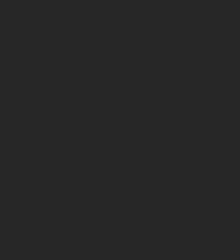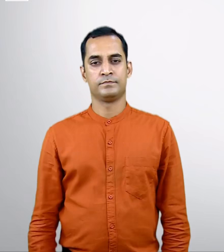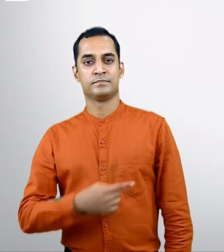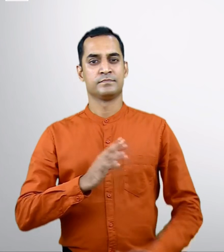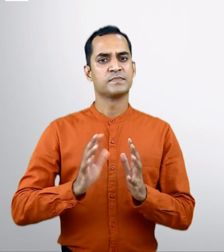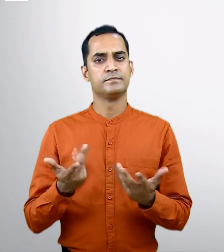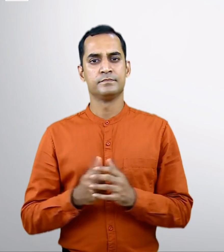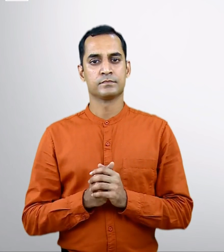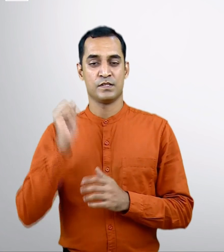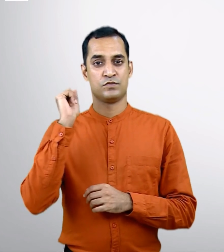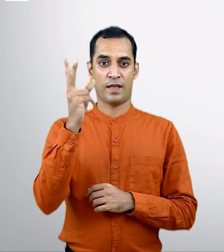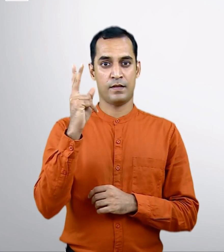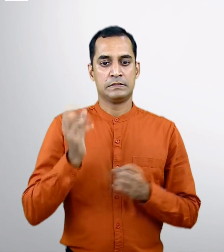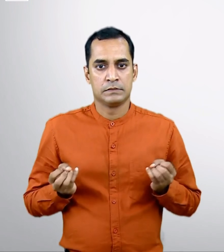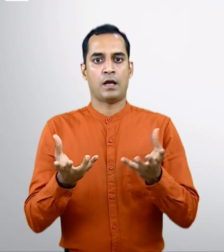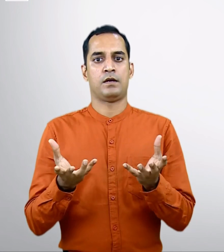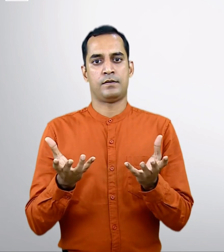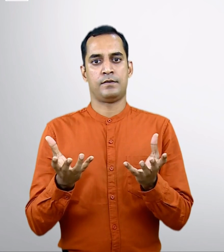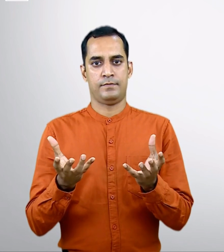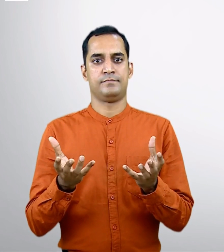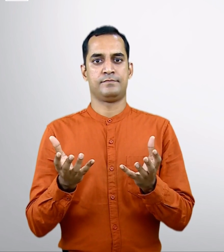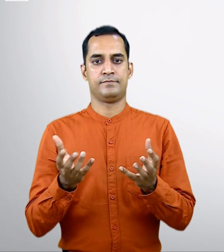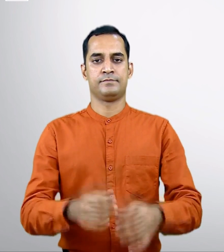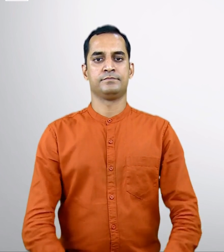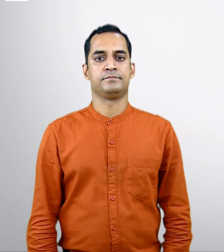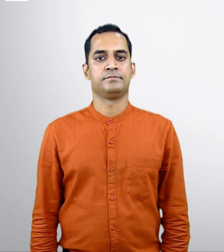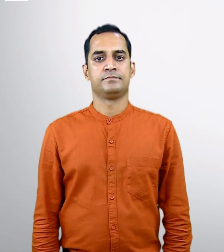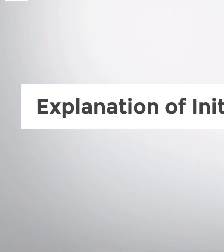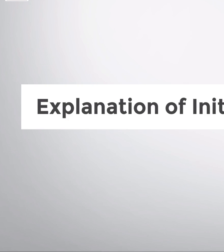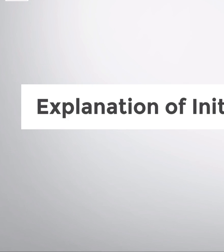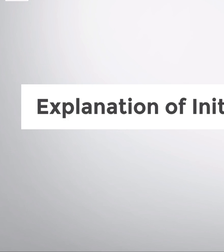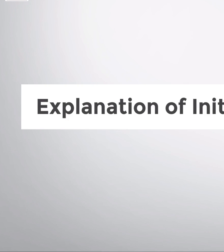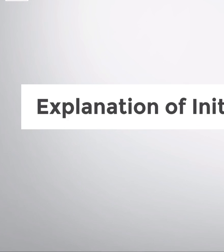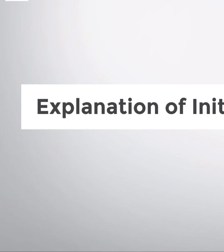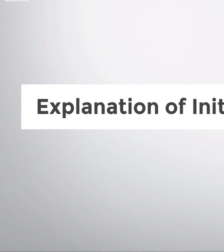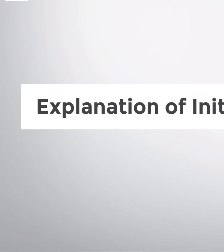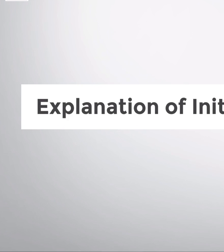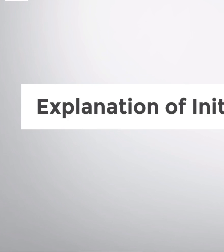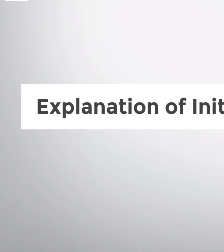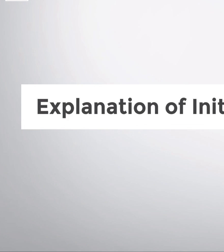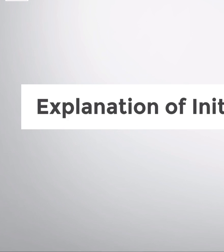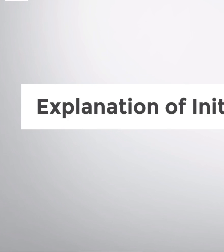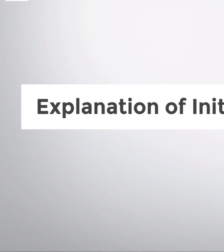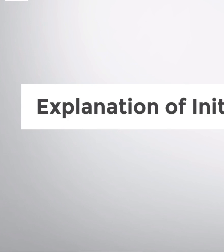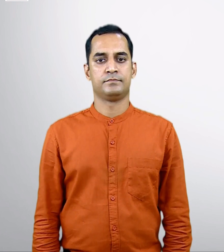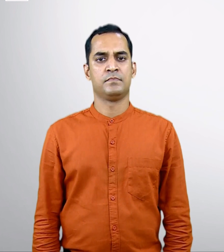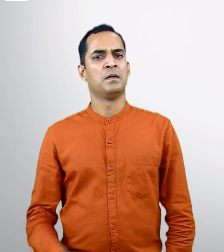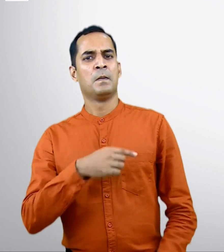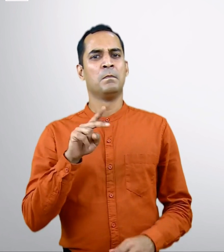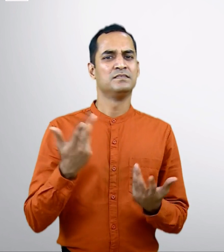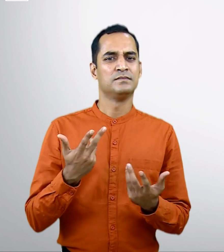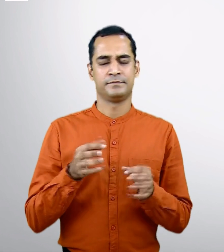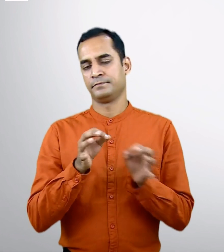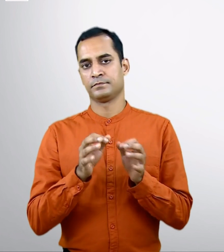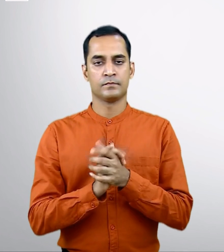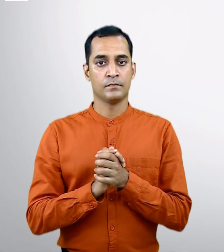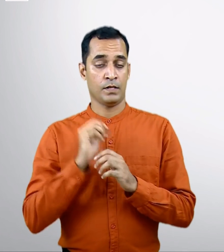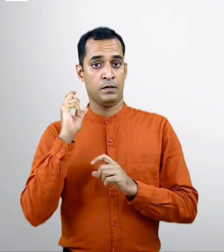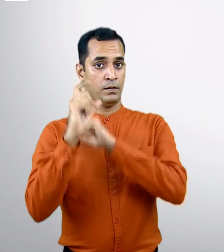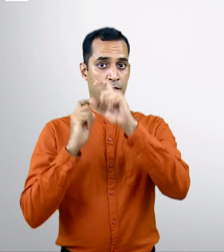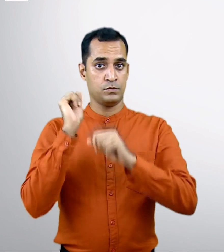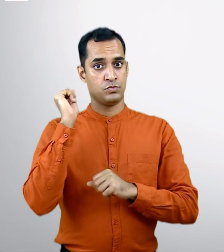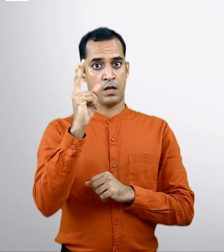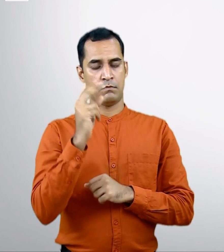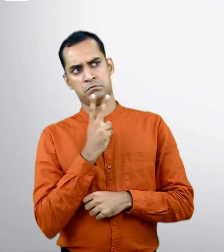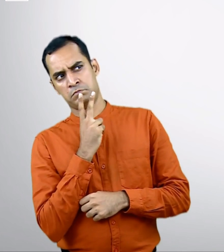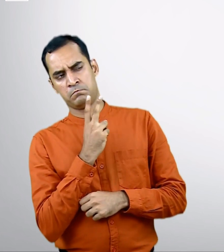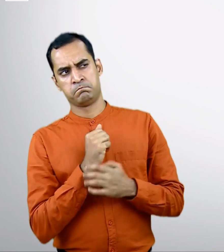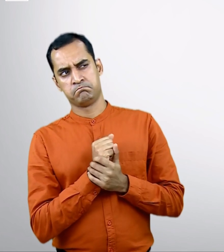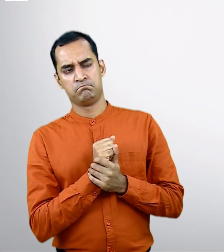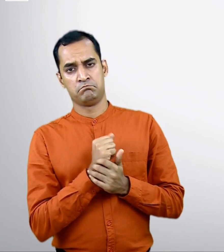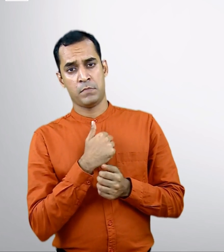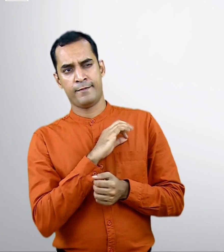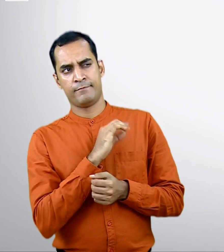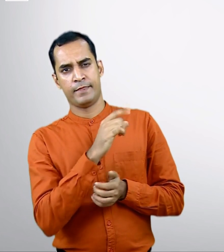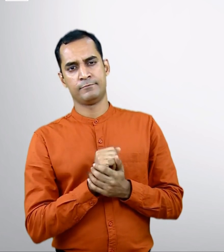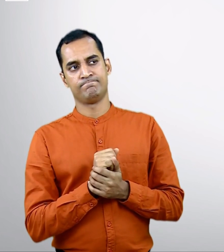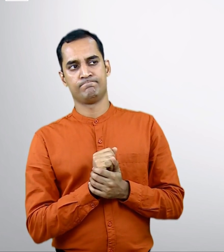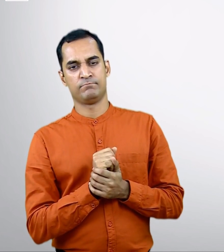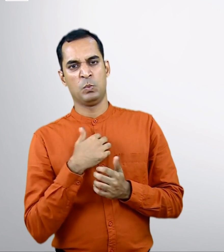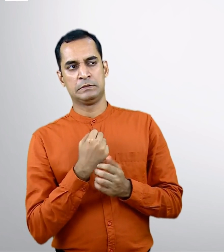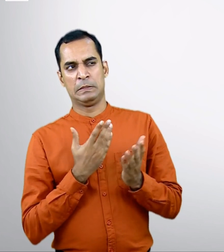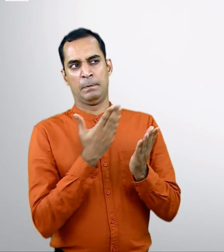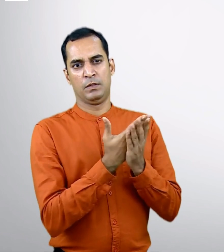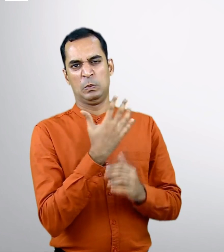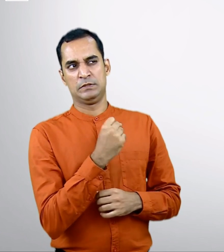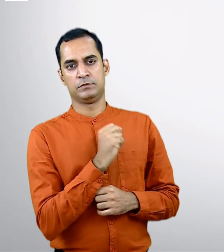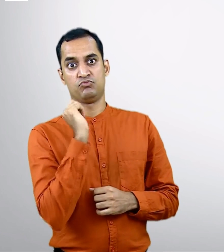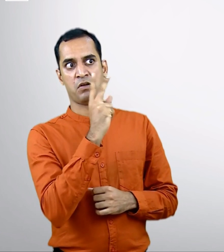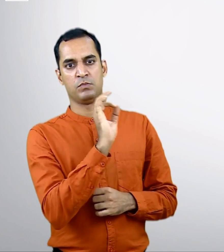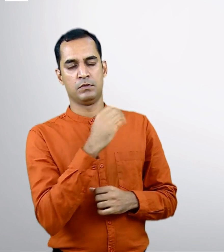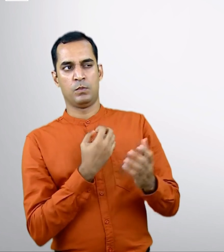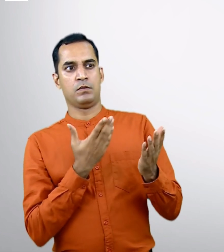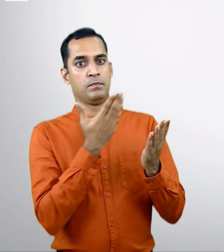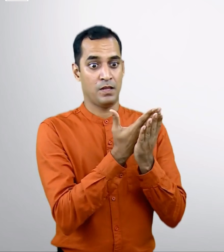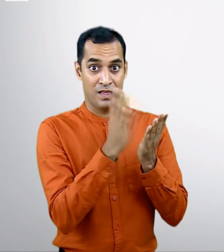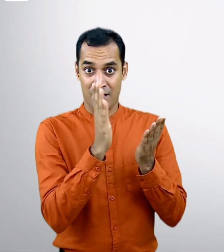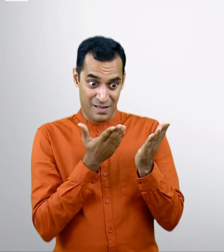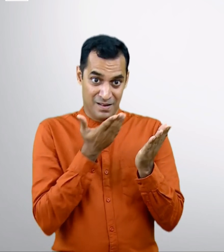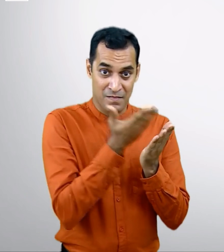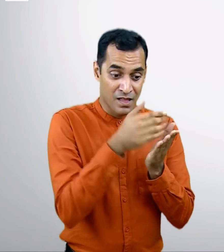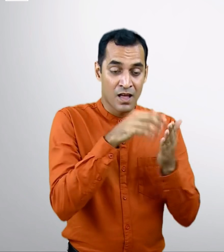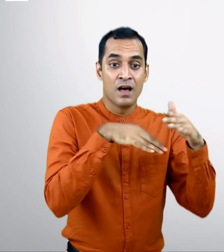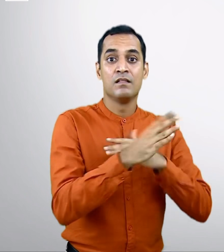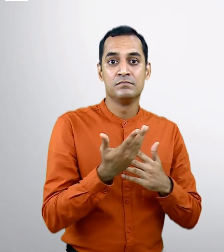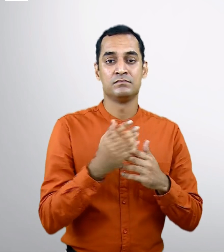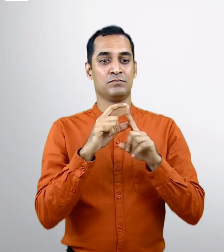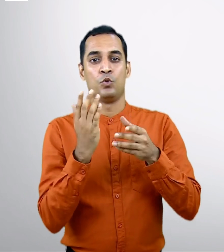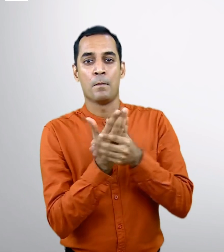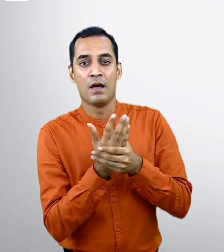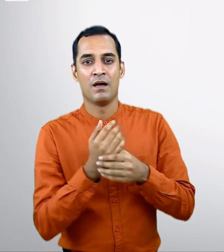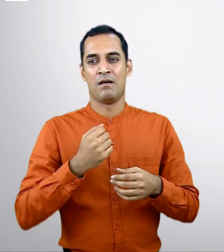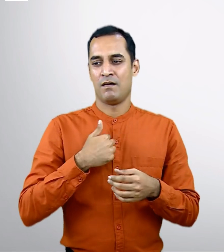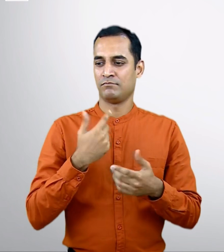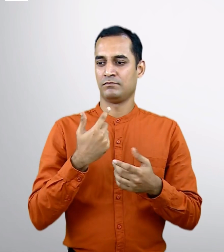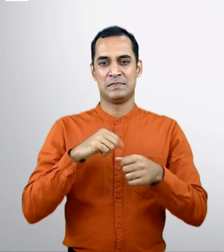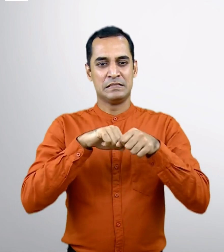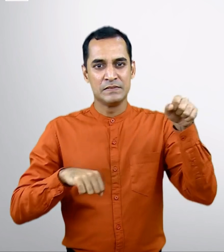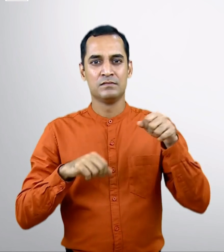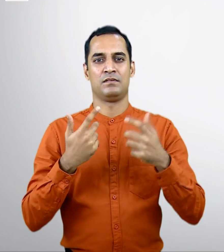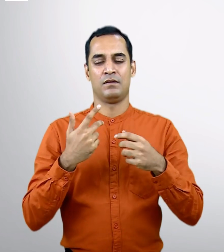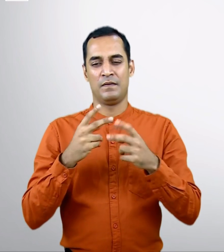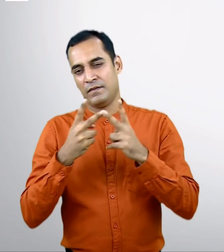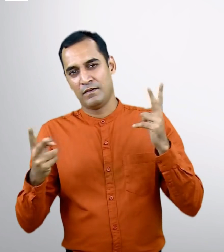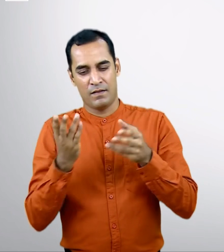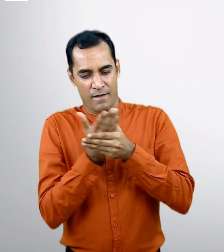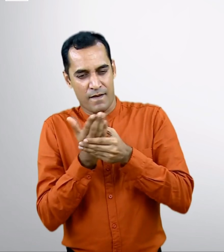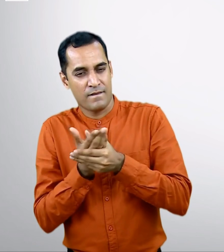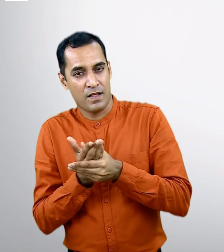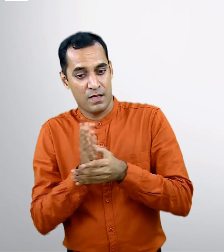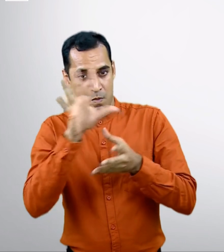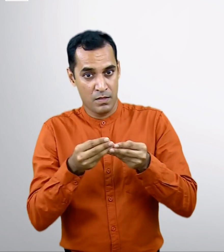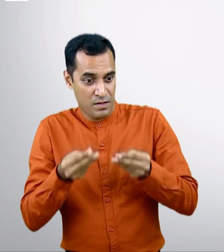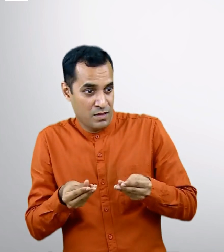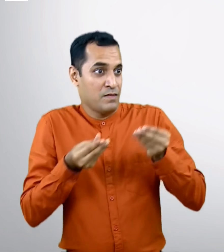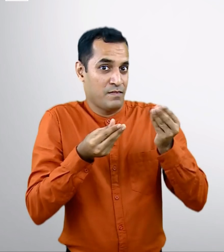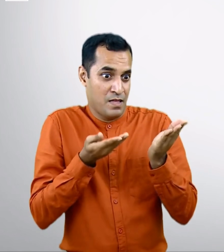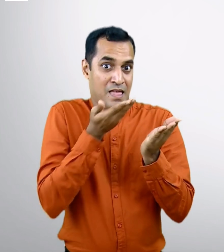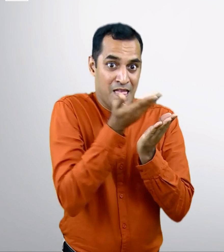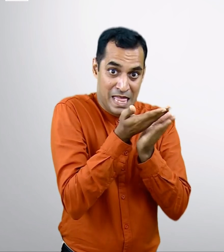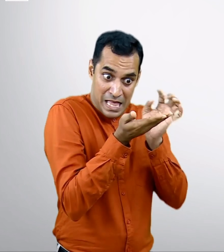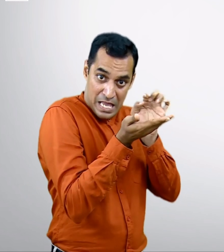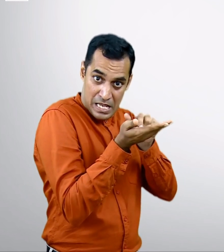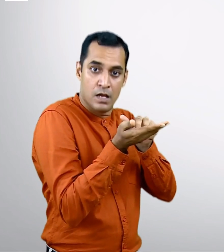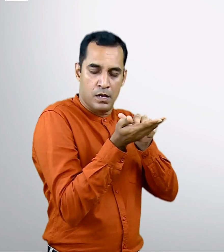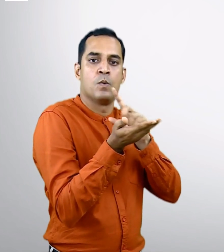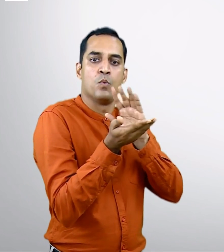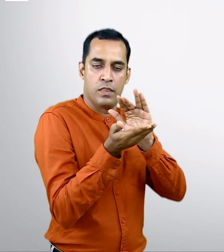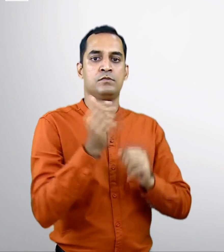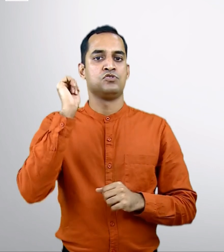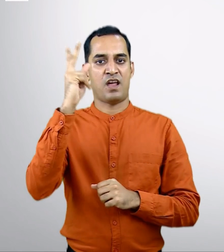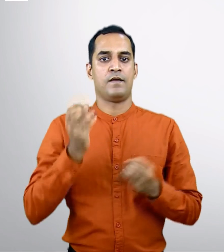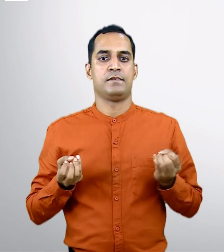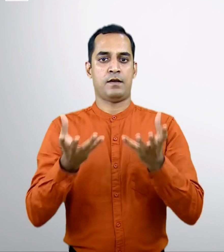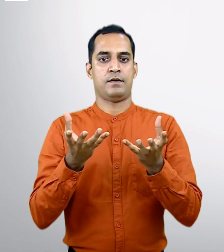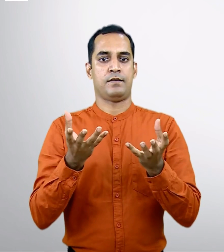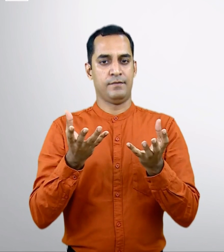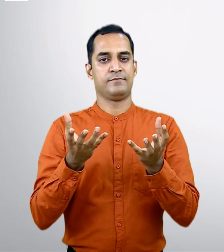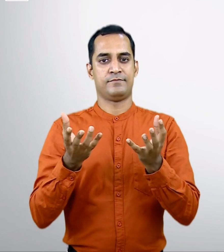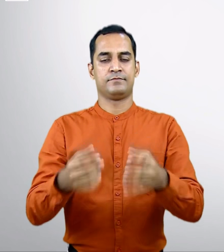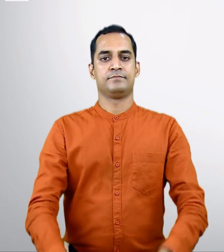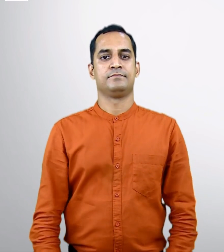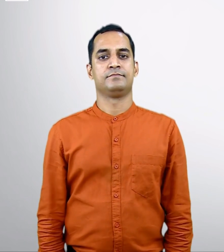Initial Public Offer IPO